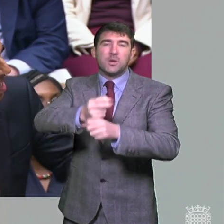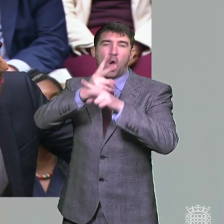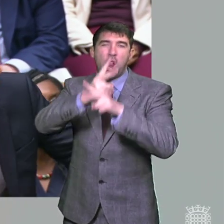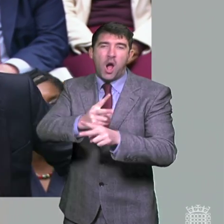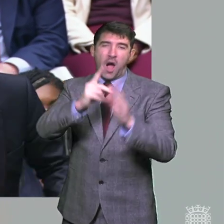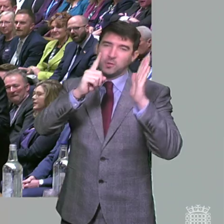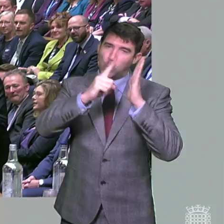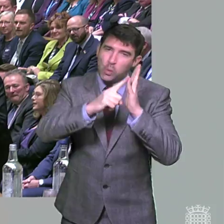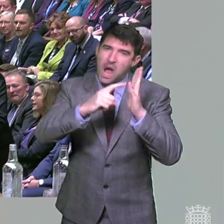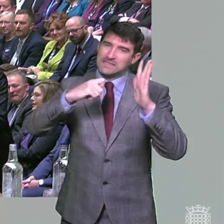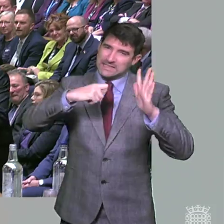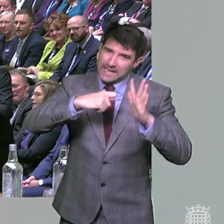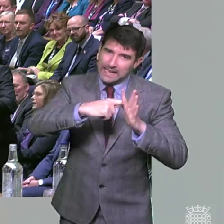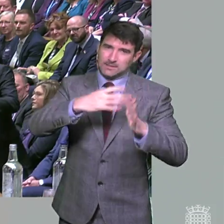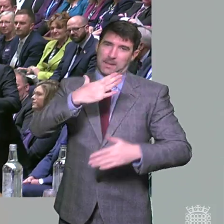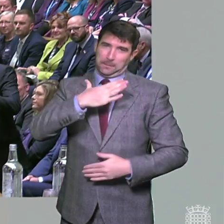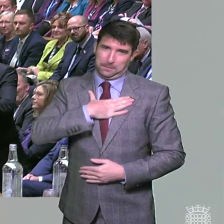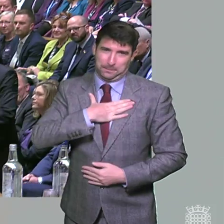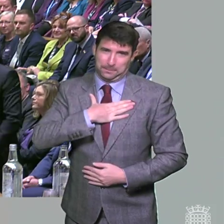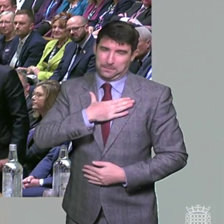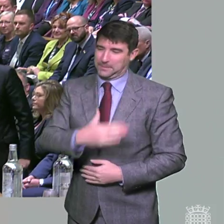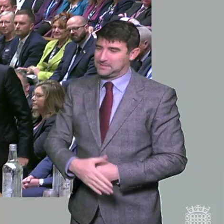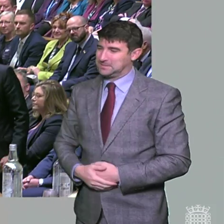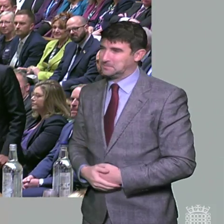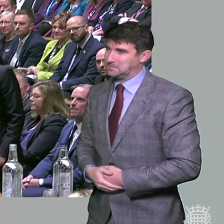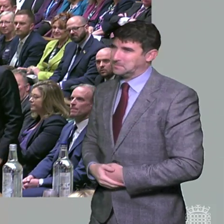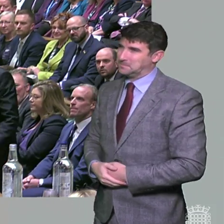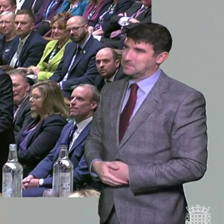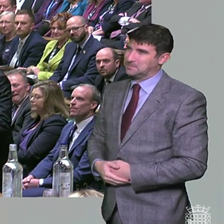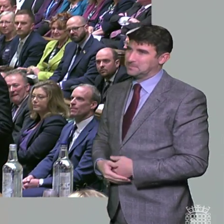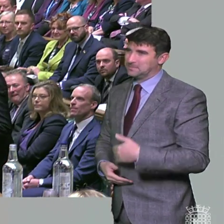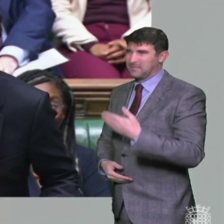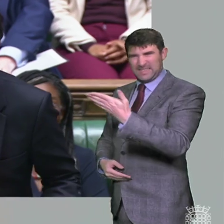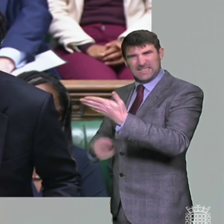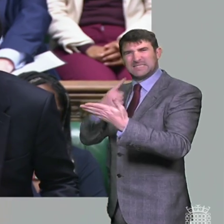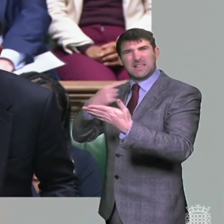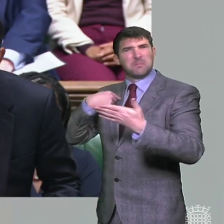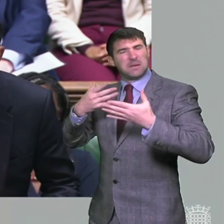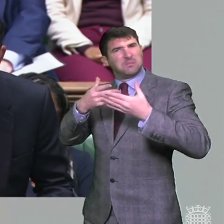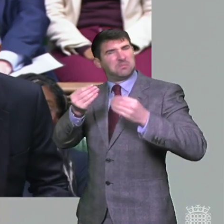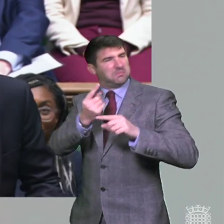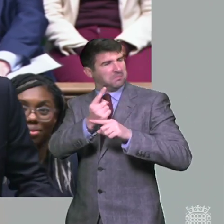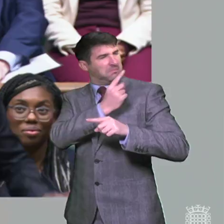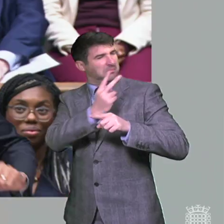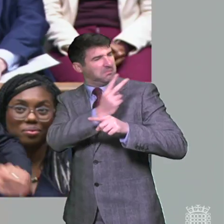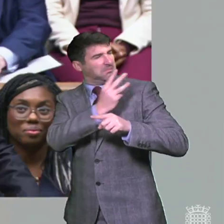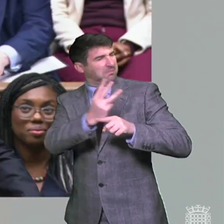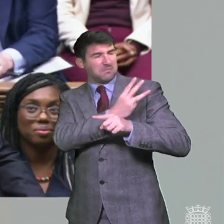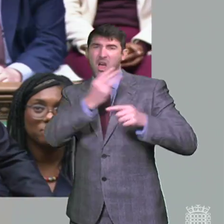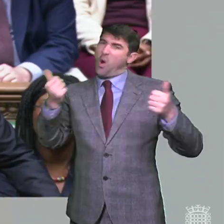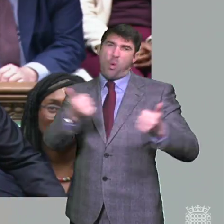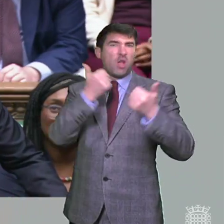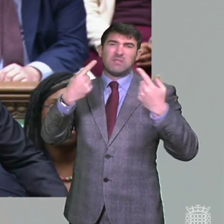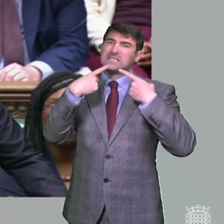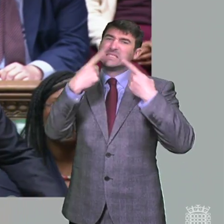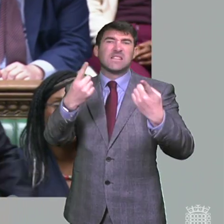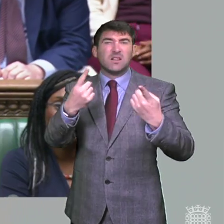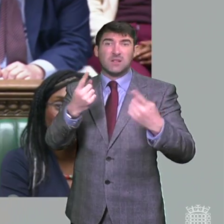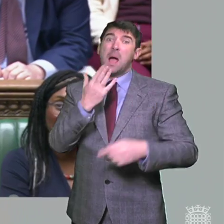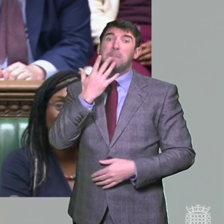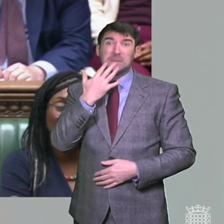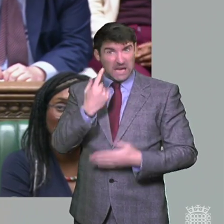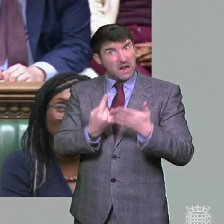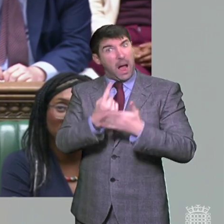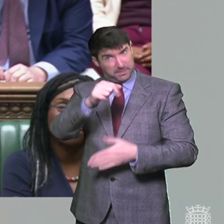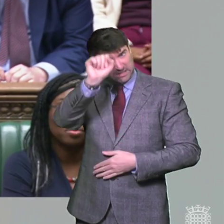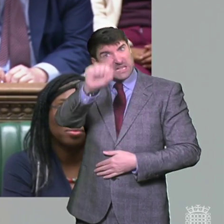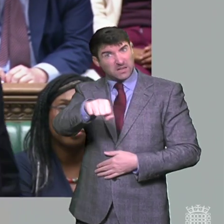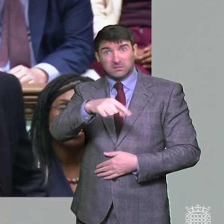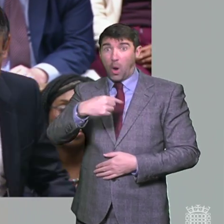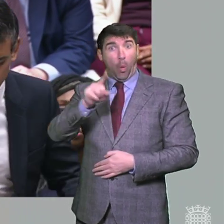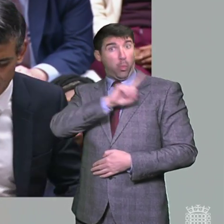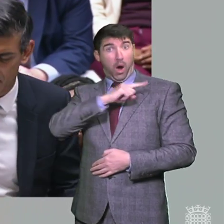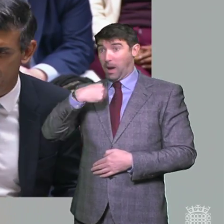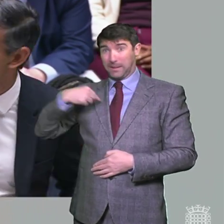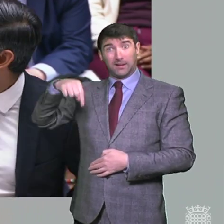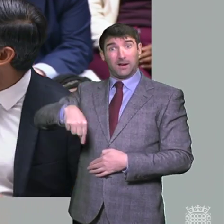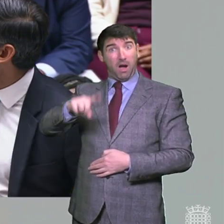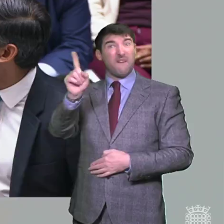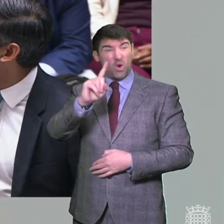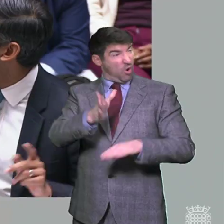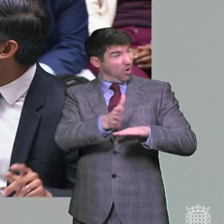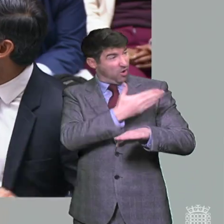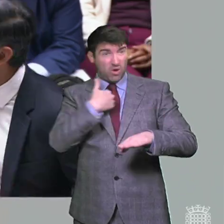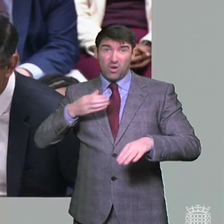He mentioned the last few weeks, and I am the first to admit that mistakes were made, and that is the reason I am standing here, but that is the difference between him and me.